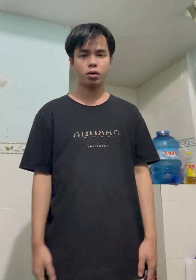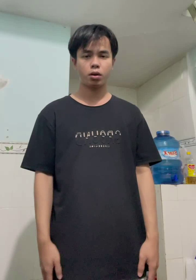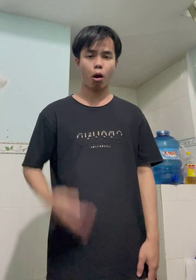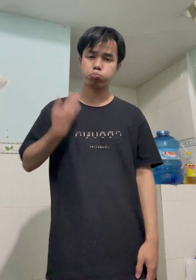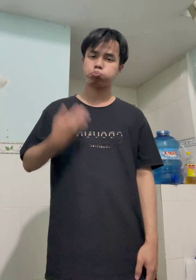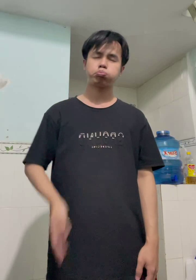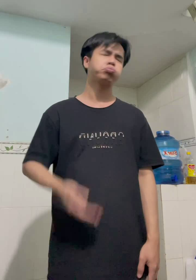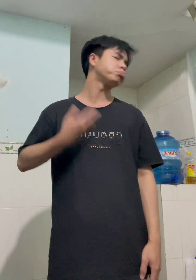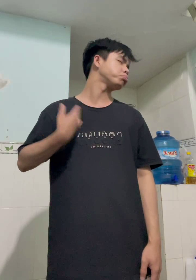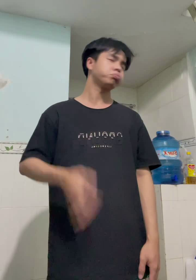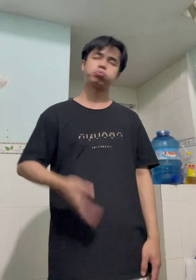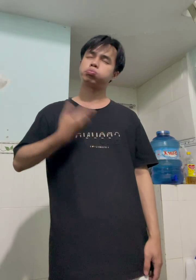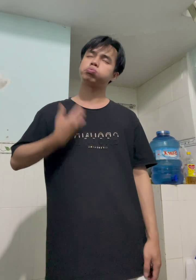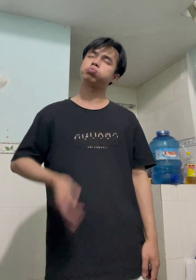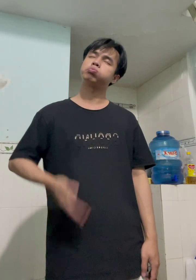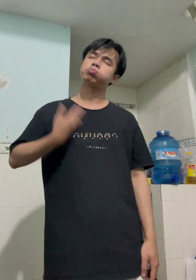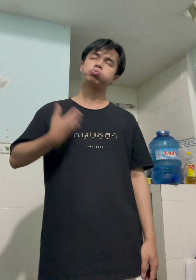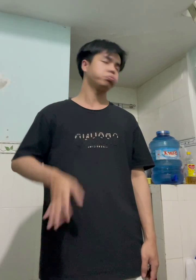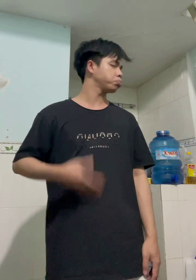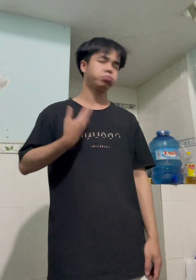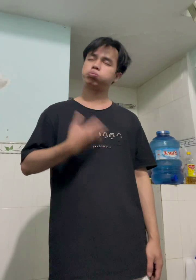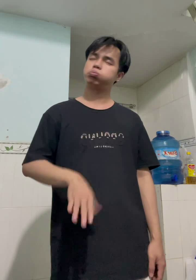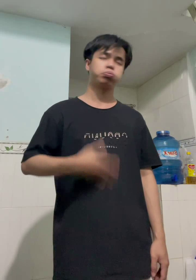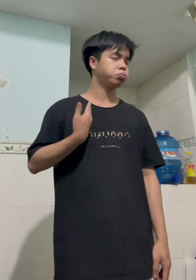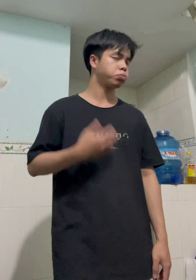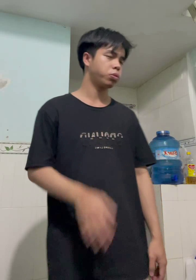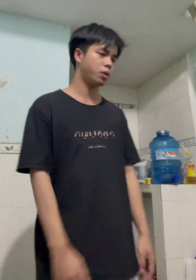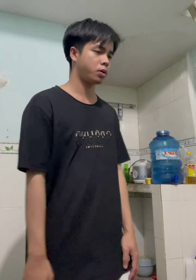nong